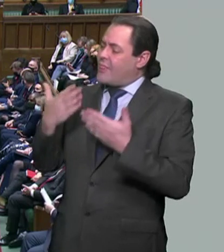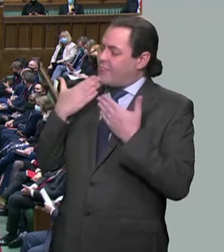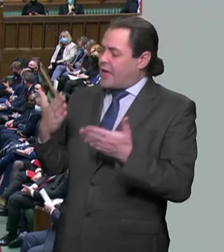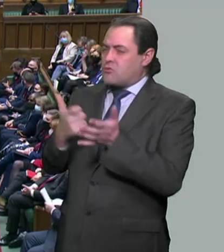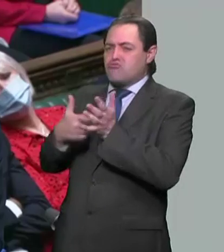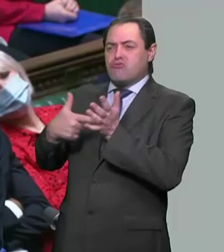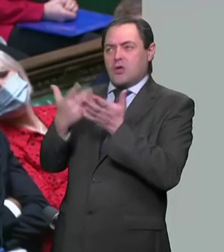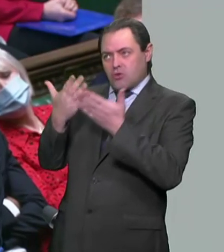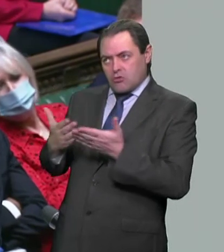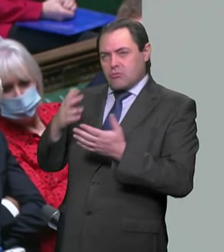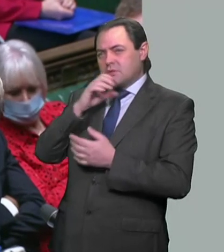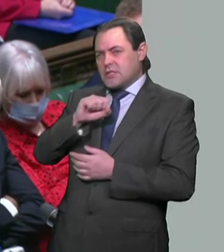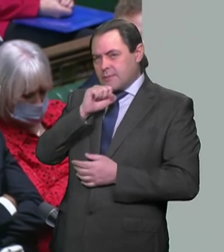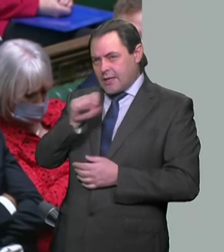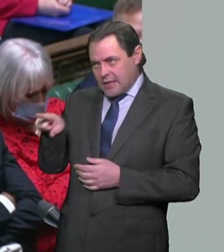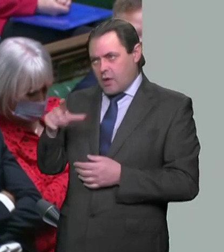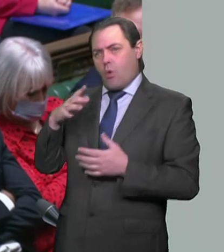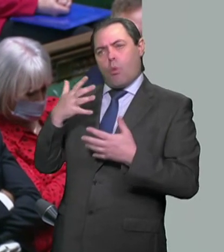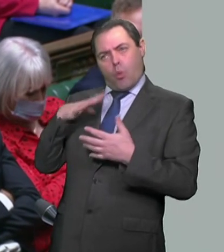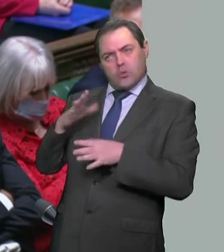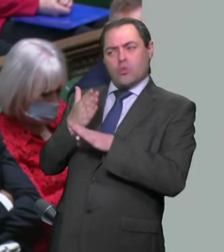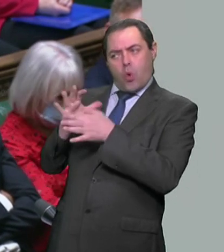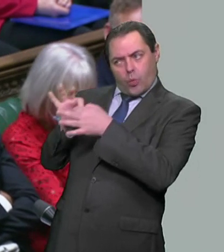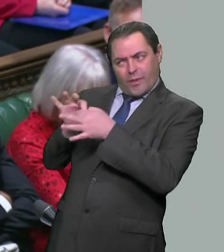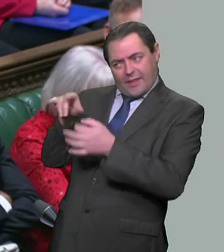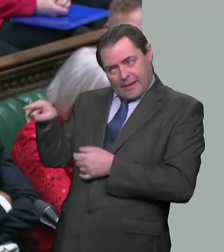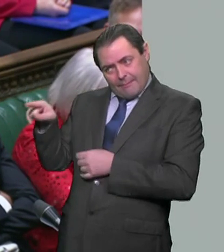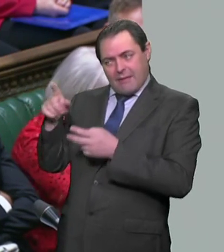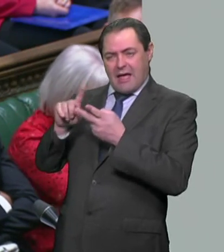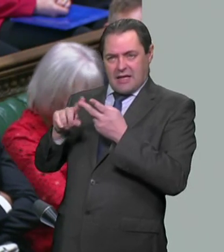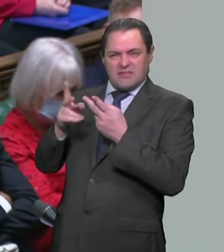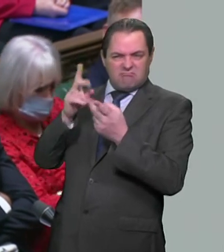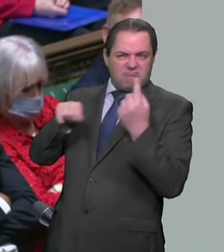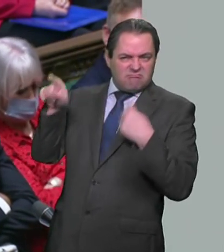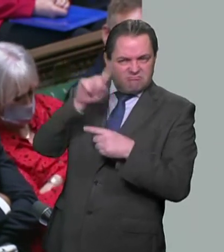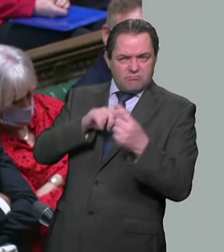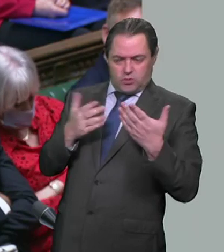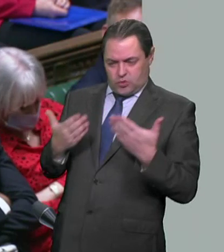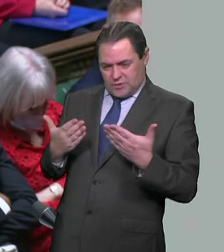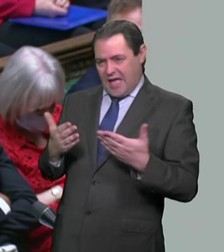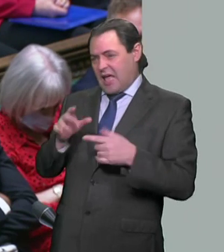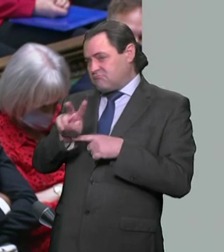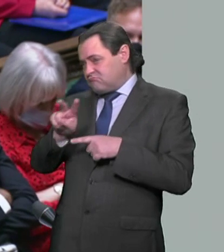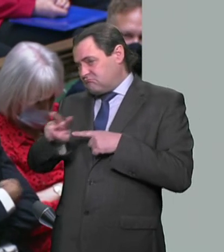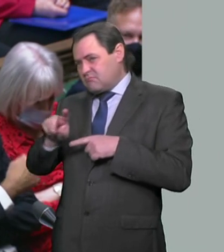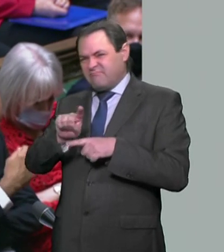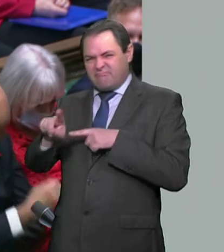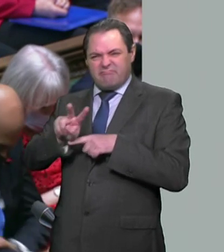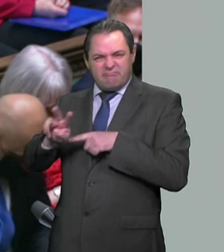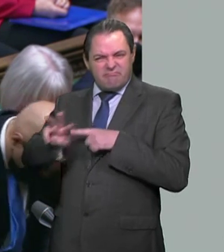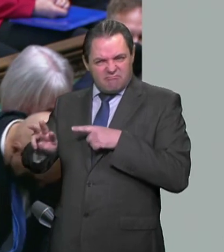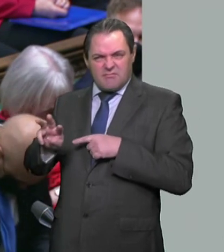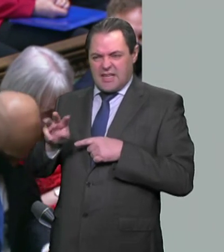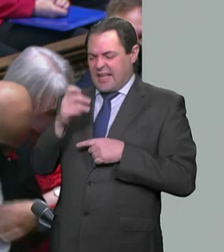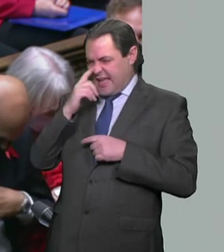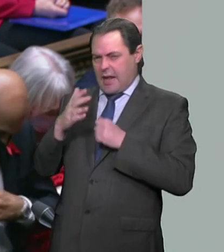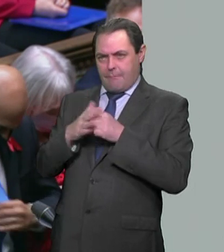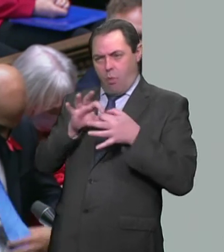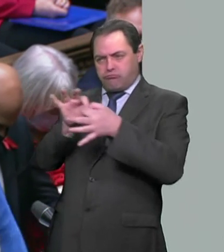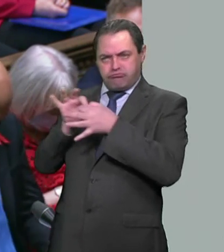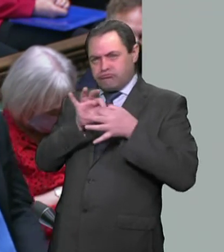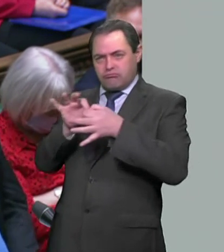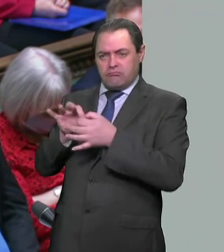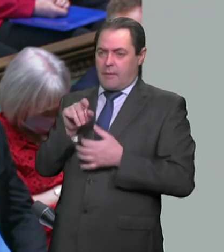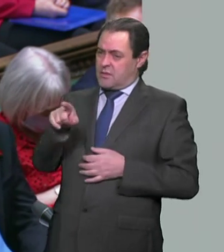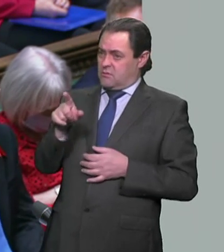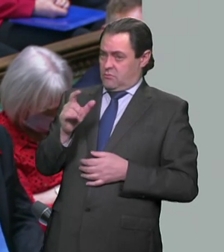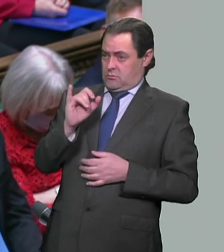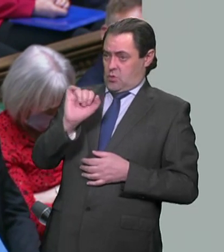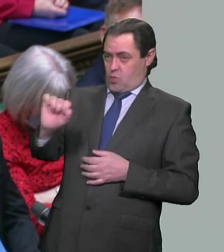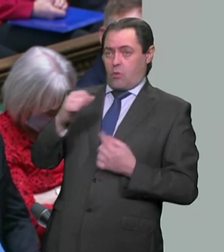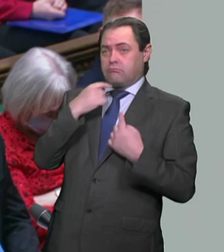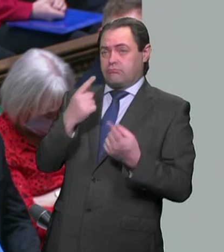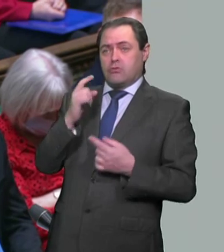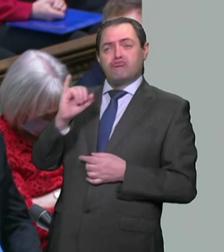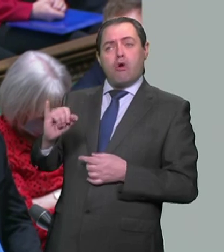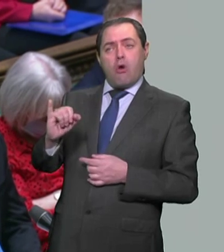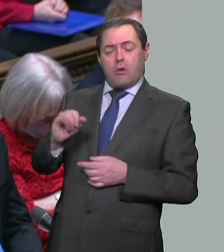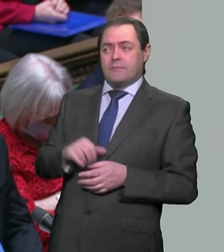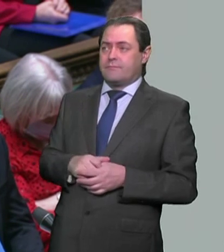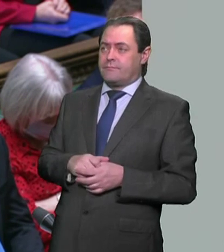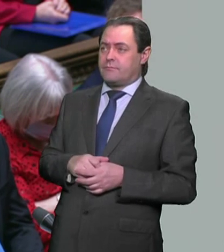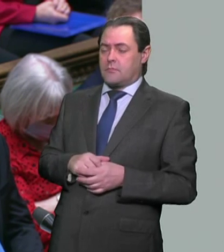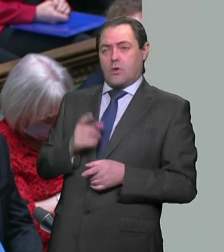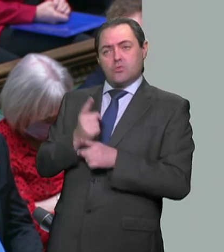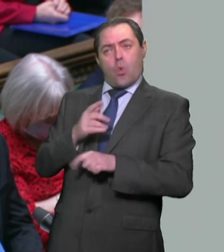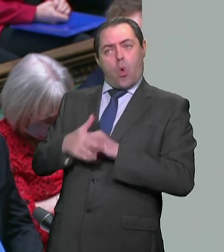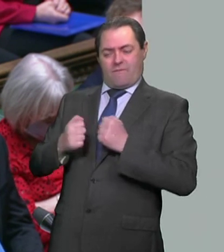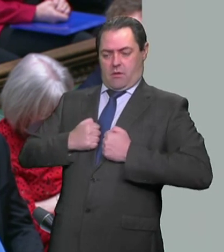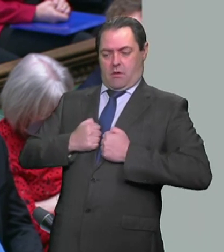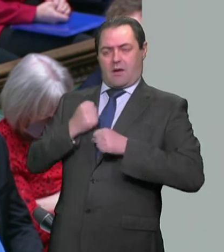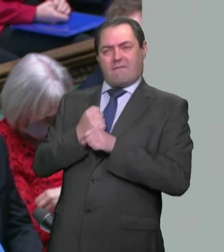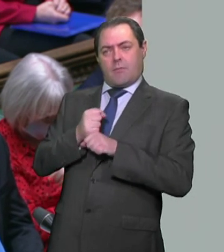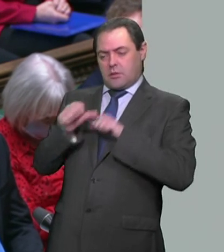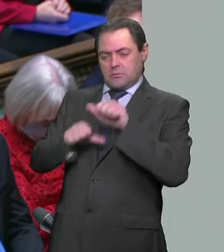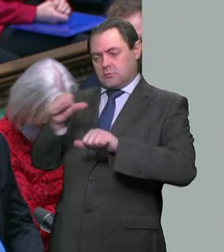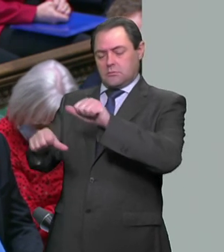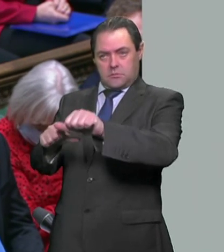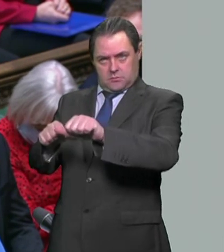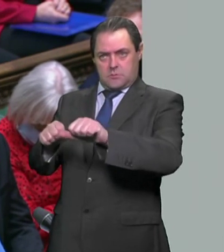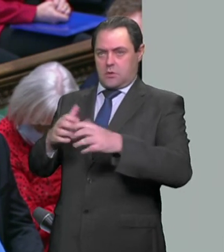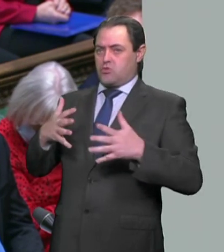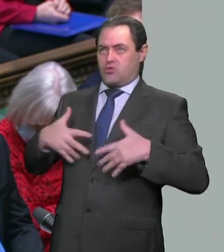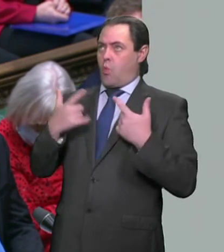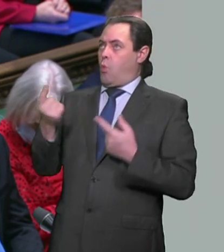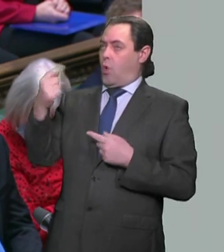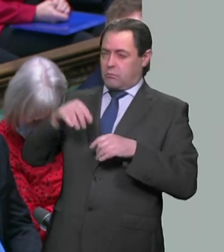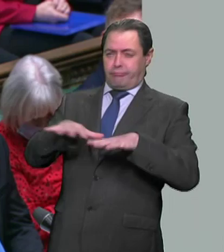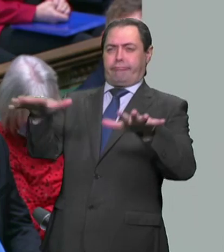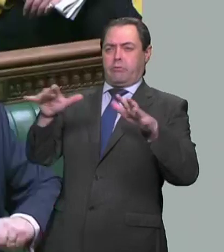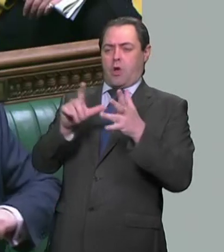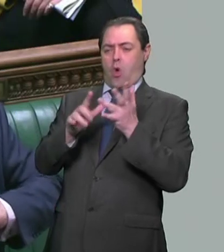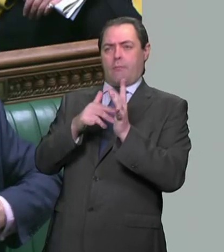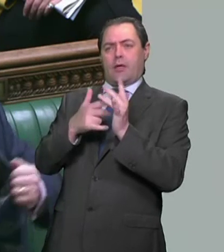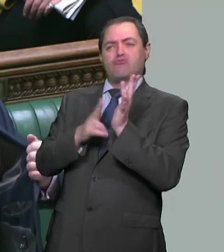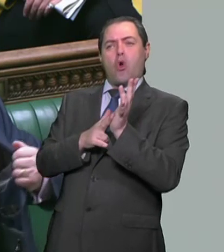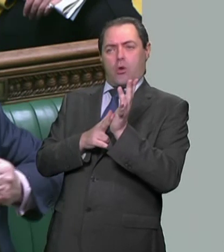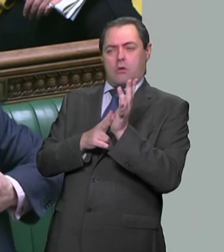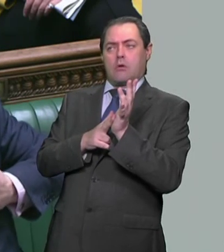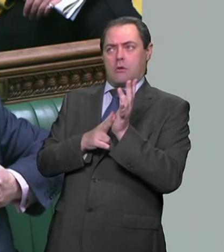Of course we want to work closely with the right honourable Gentleman. There will be abundant opportunities today and in the weeks ahead to concert our activity, but he is simply wrong in what he says about the steps the Government have taken to prevent the seeding of this variant from abroad.